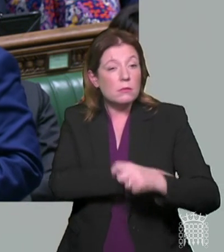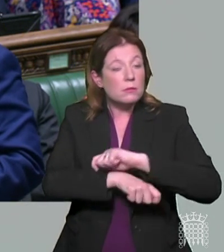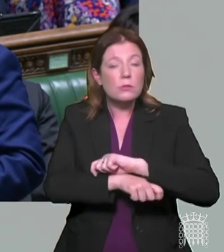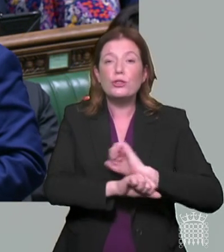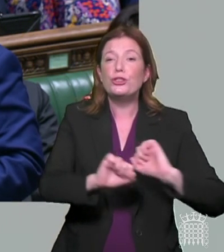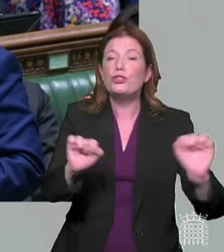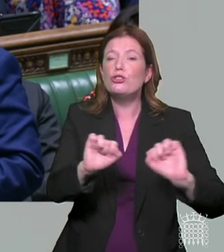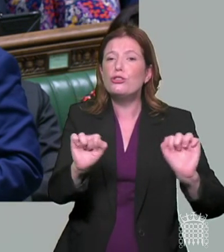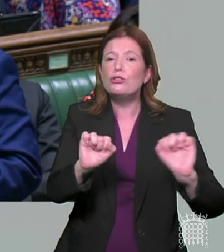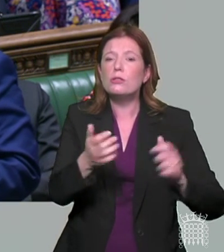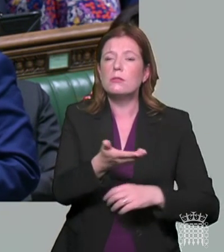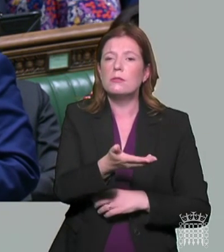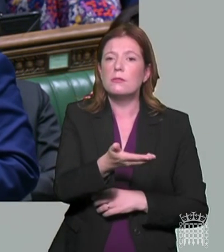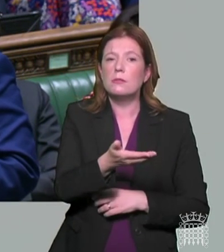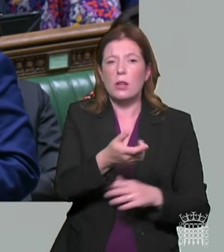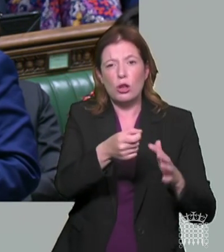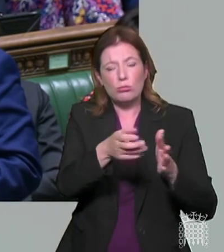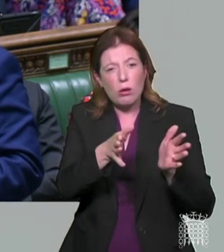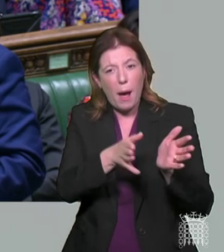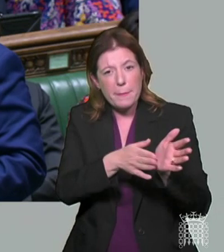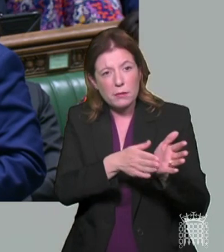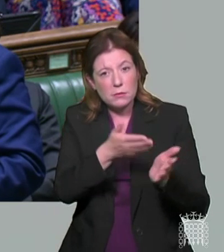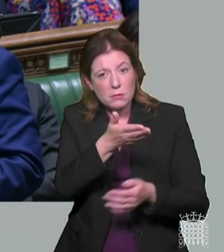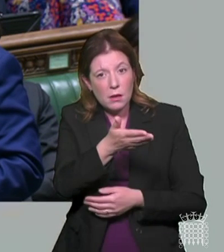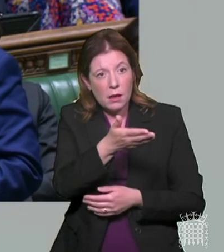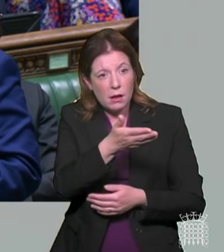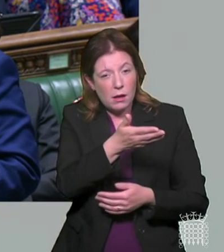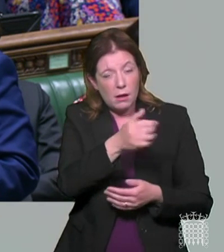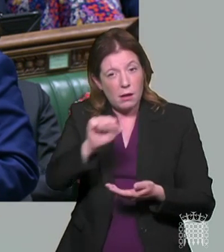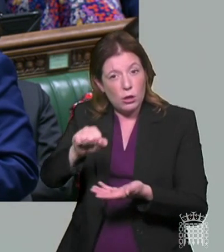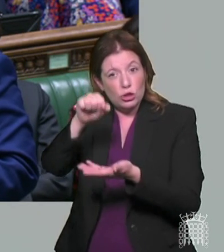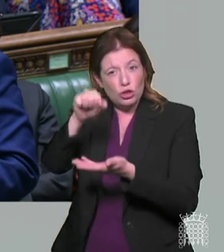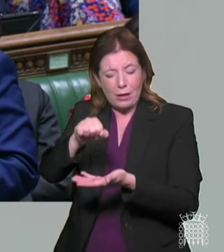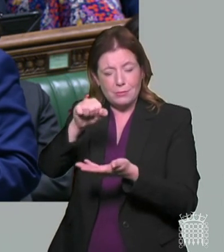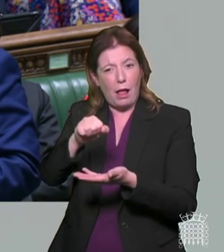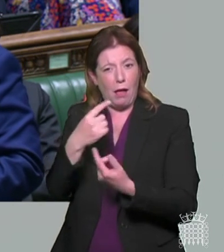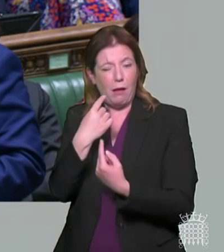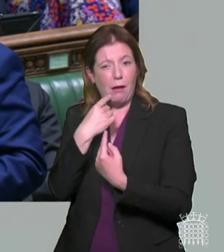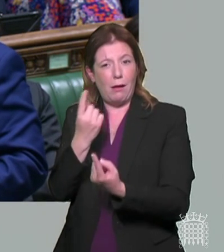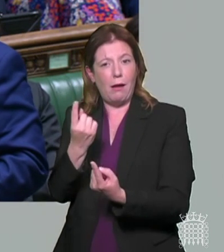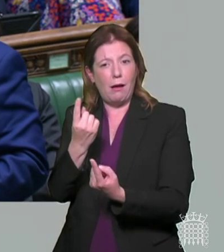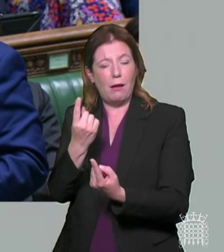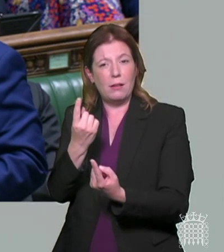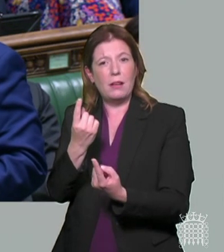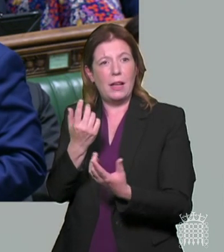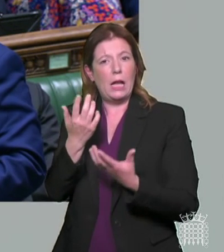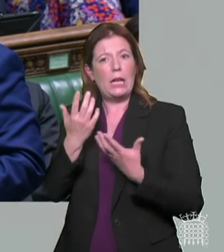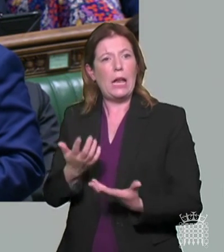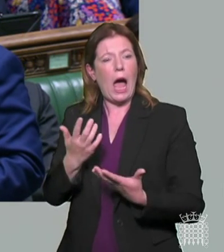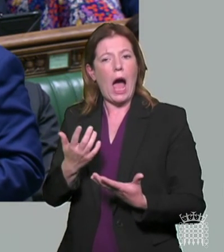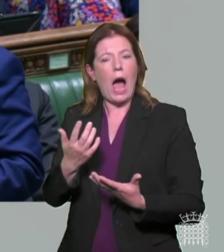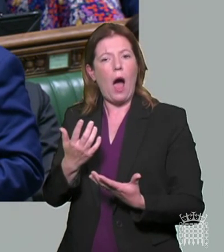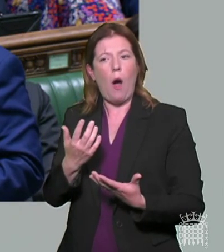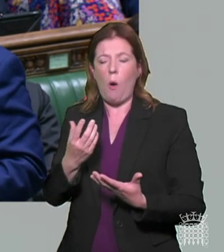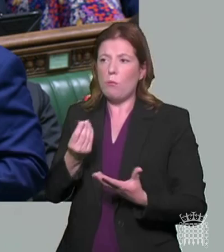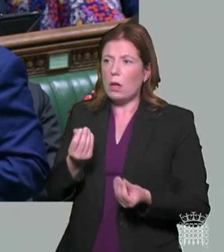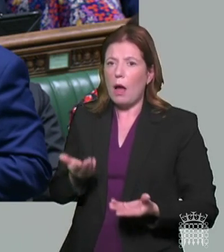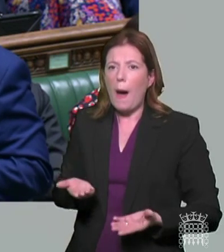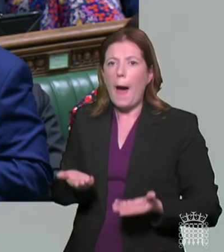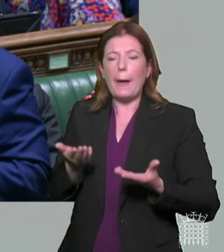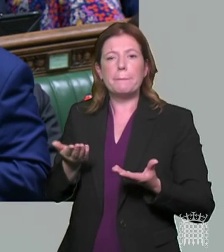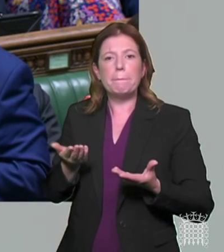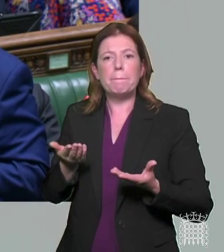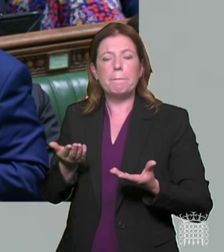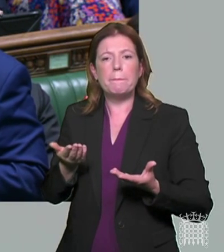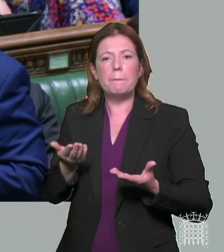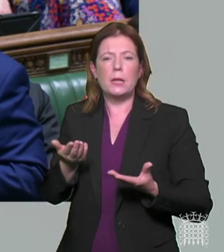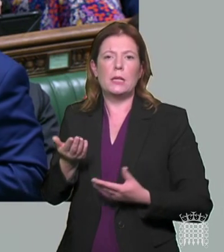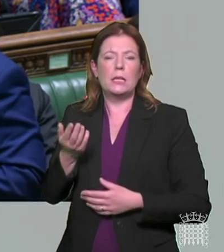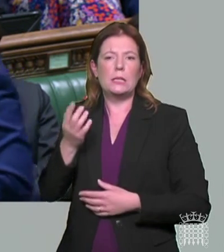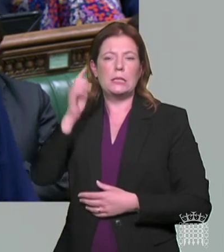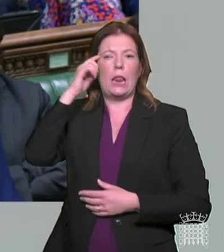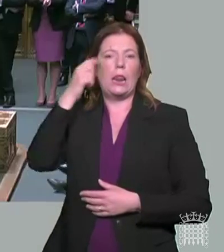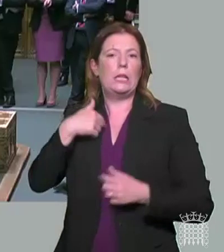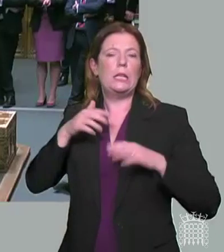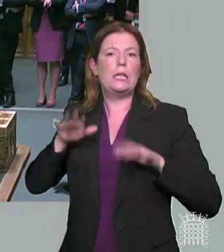Does the Prime Minister still support his Chancellor’s insulting statement that acting now in this cost of living emergency would just be “silly”?